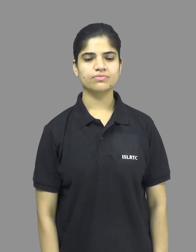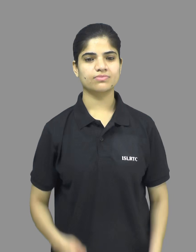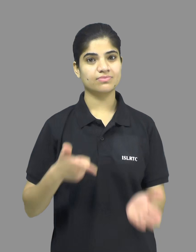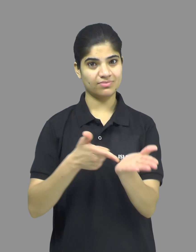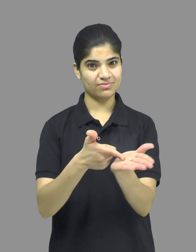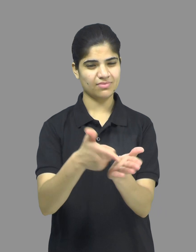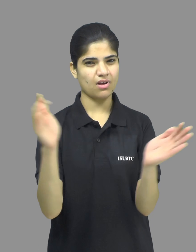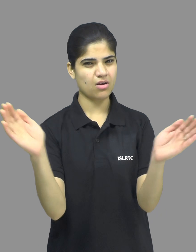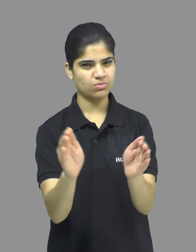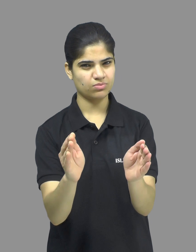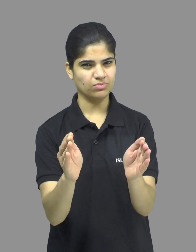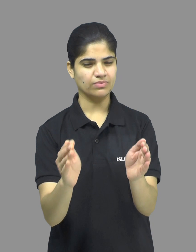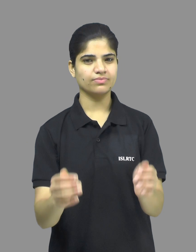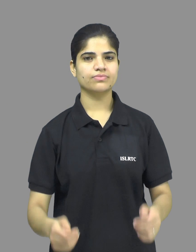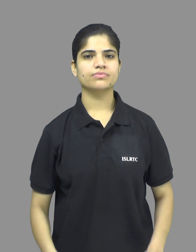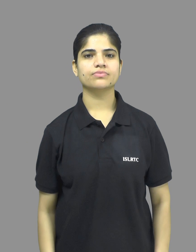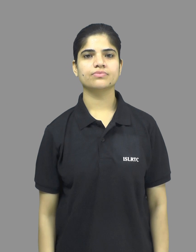Village